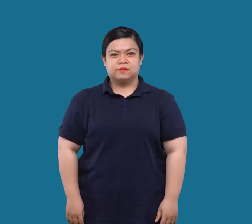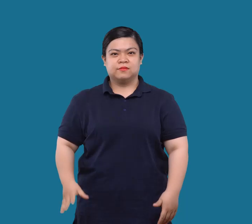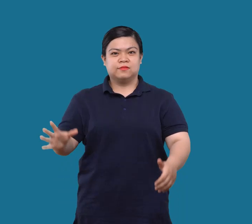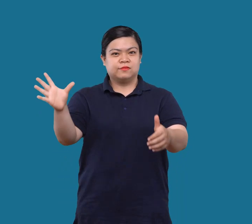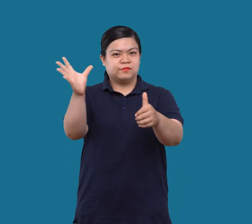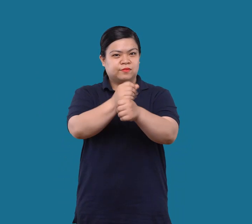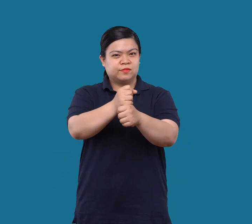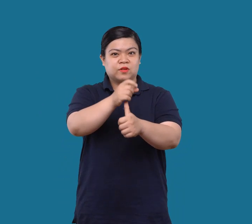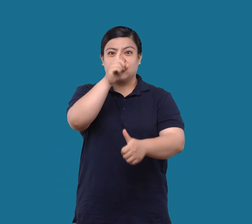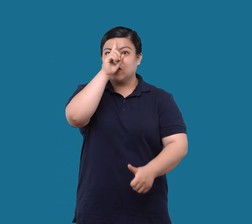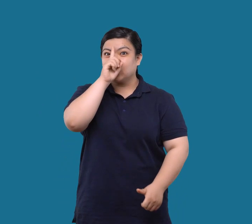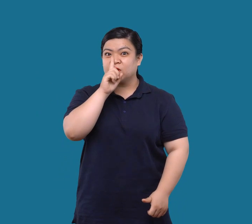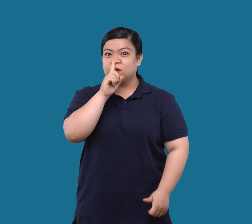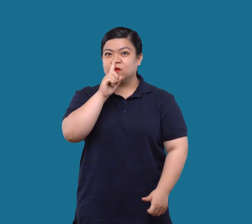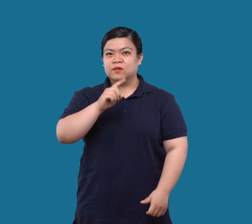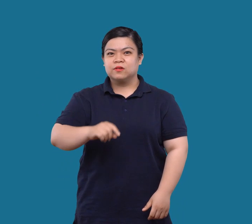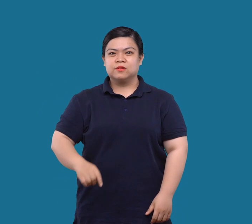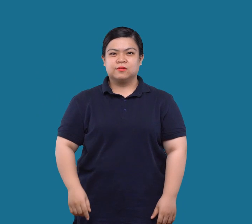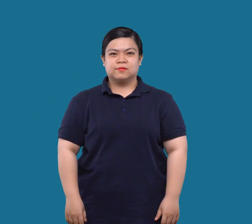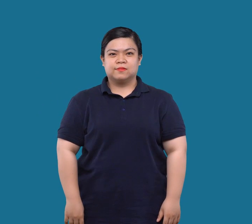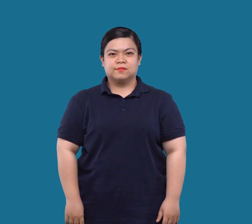cơ hội